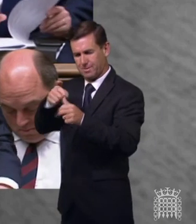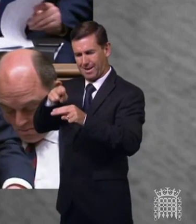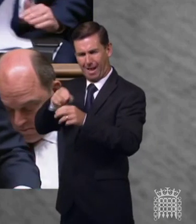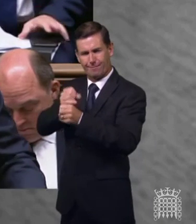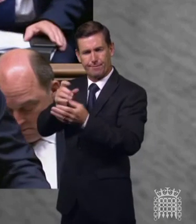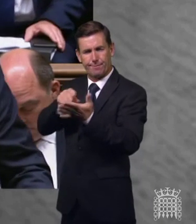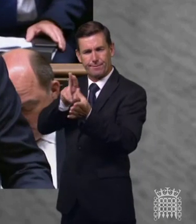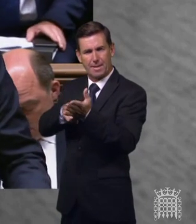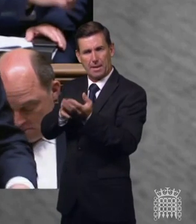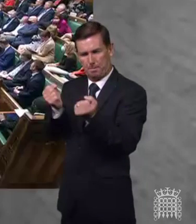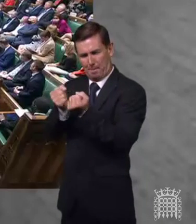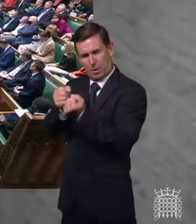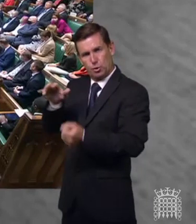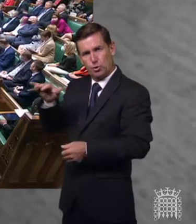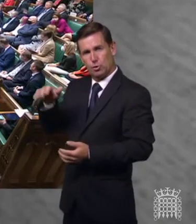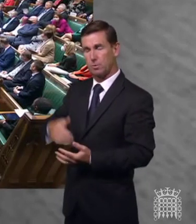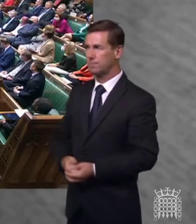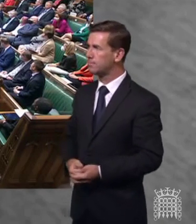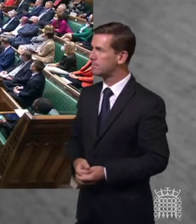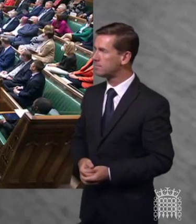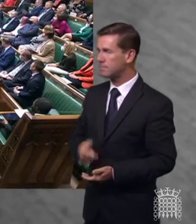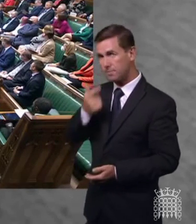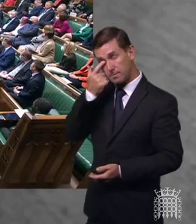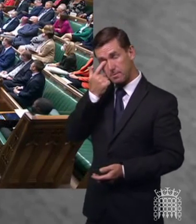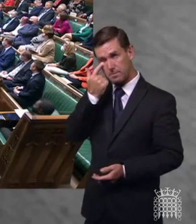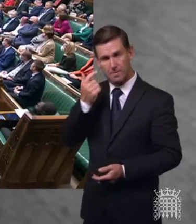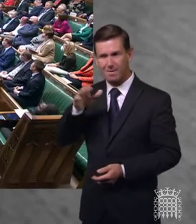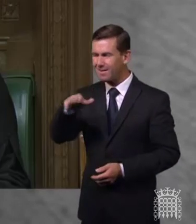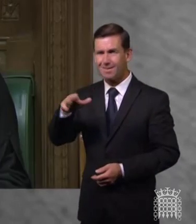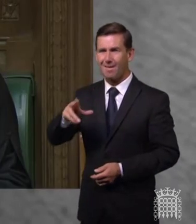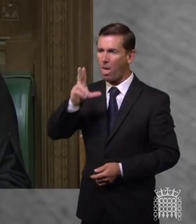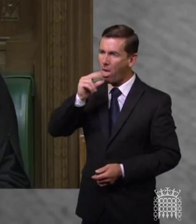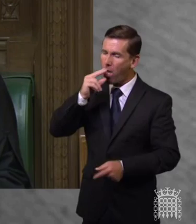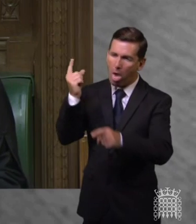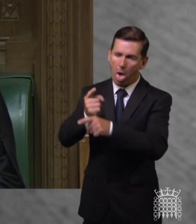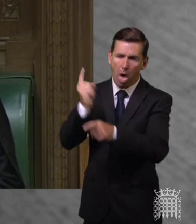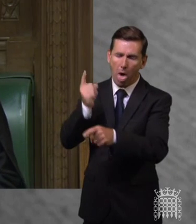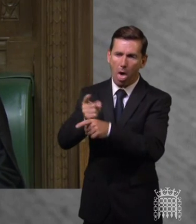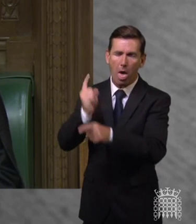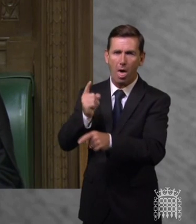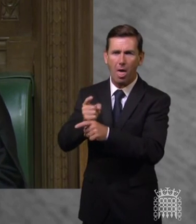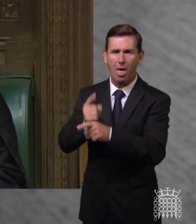The honourable Member for Hyndburn cannot be like a drone in the Chamber, completely above everybody all the way through.